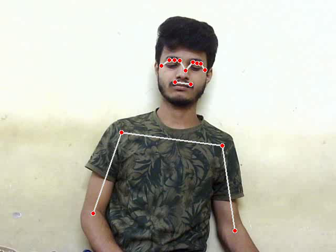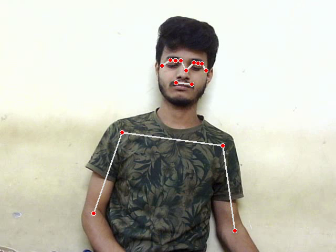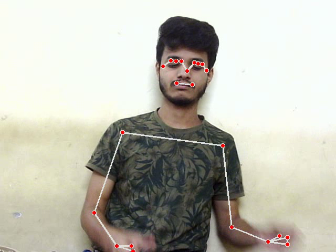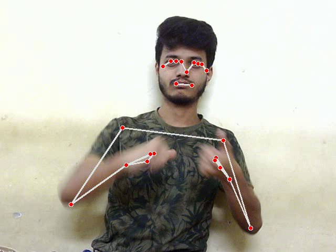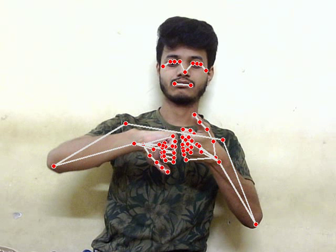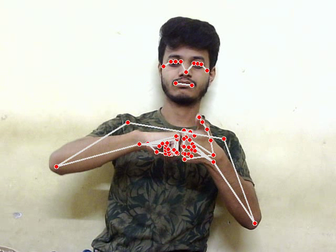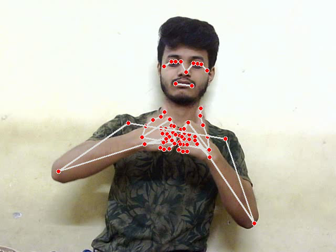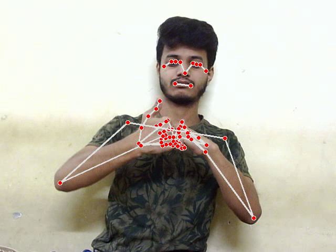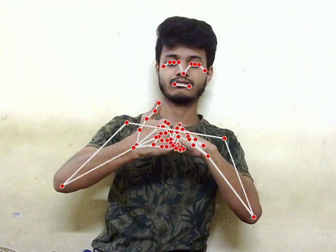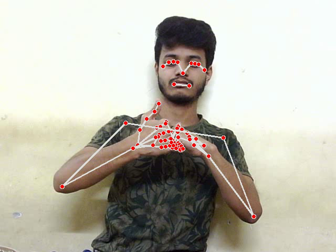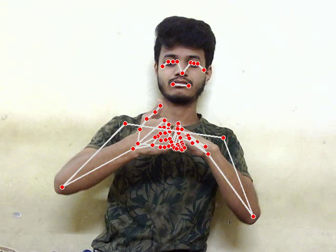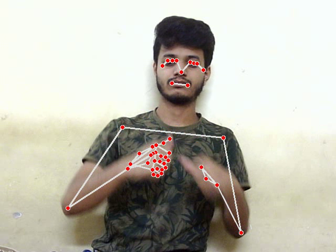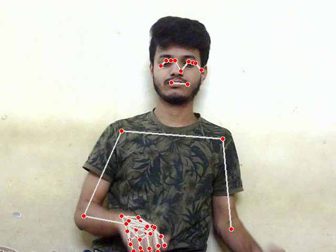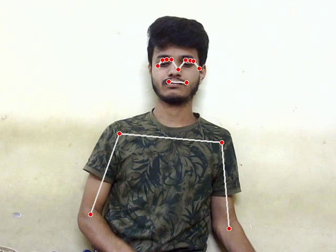how